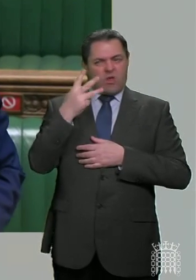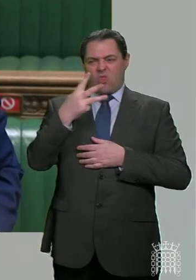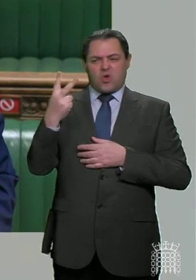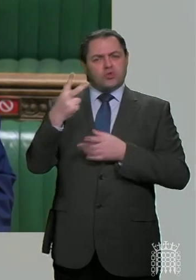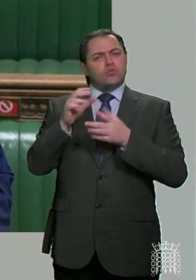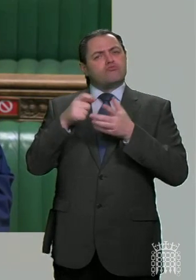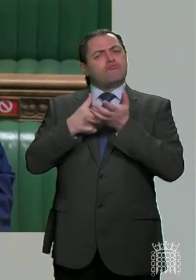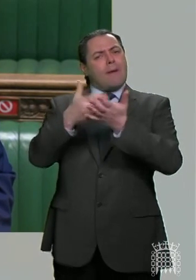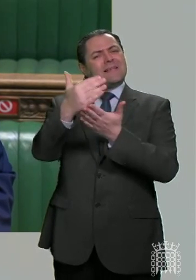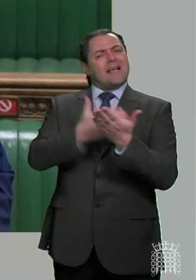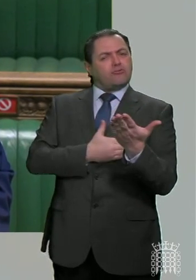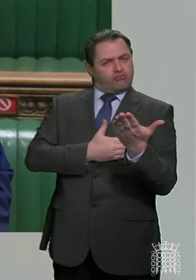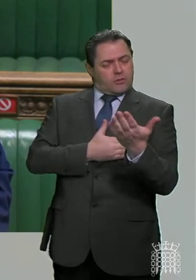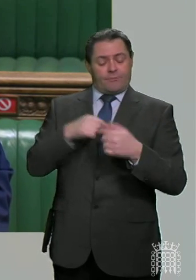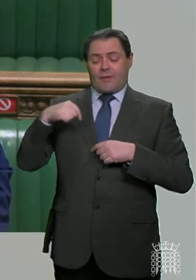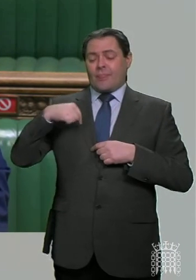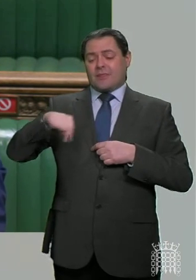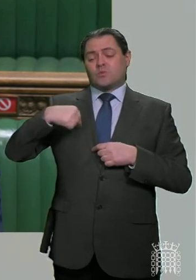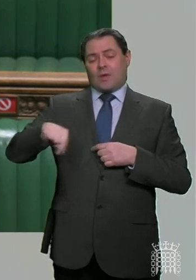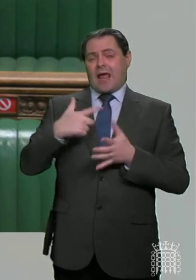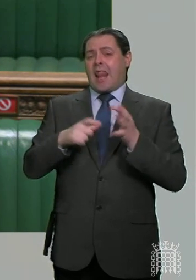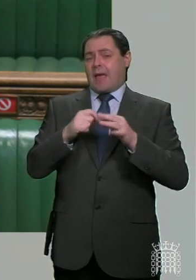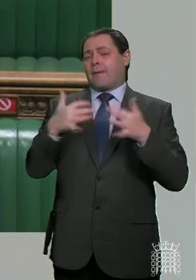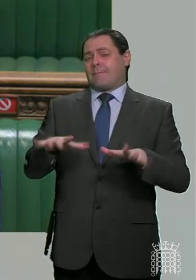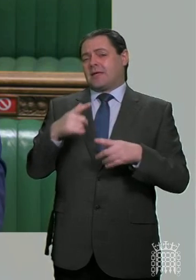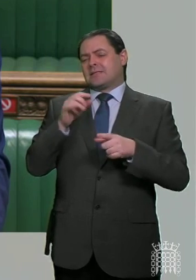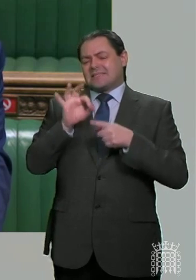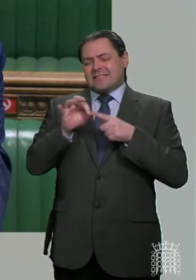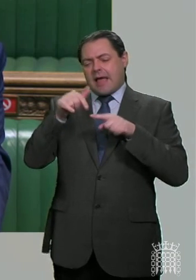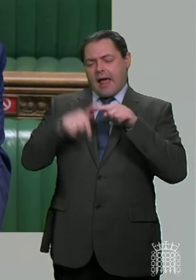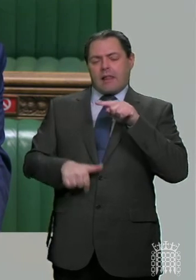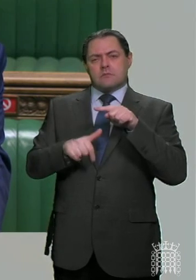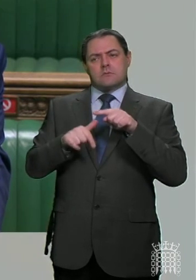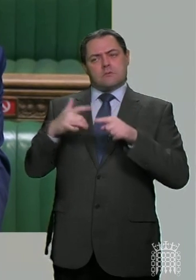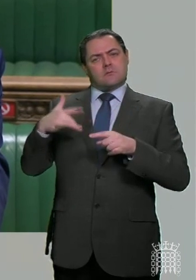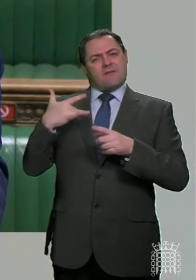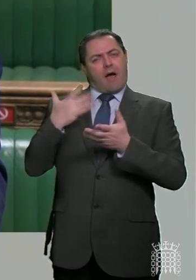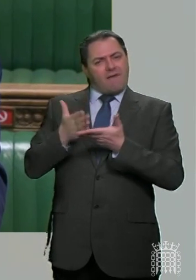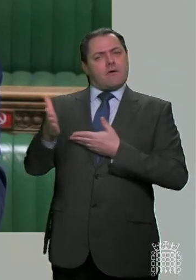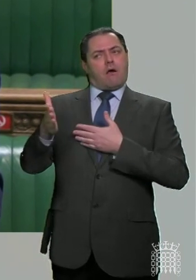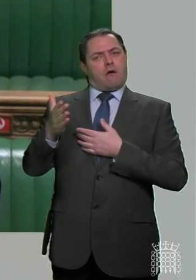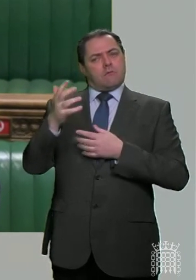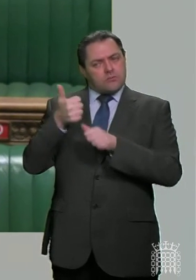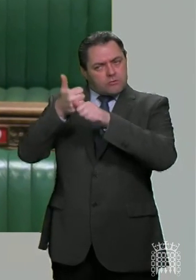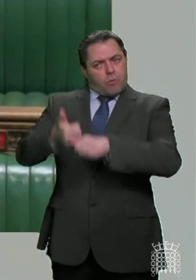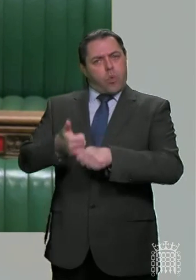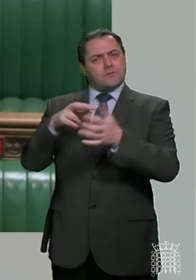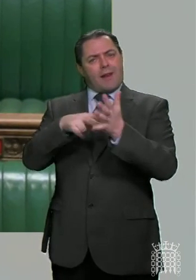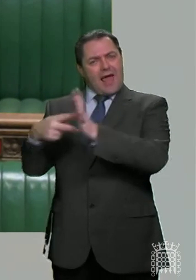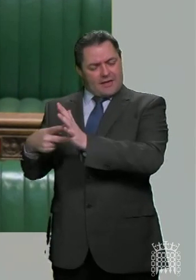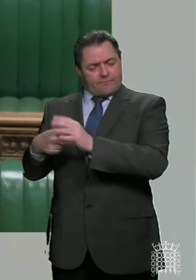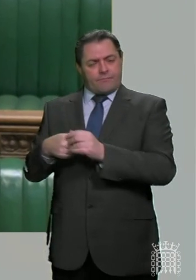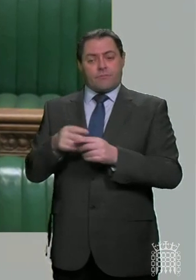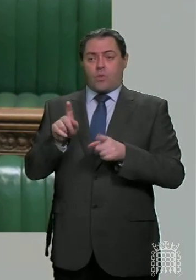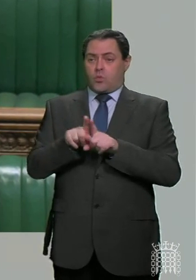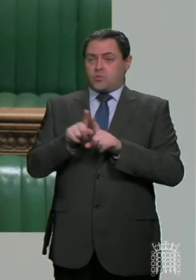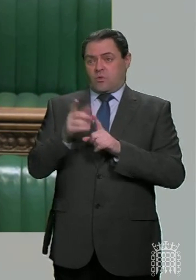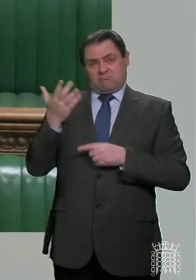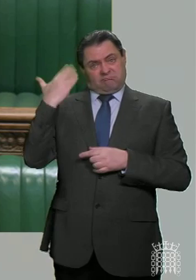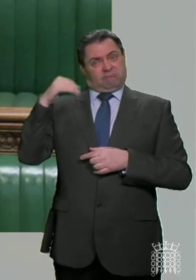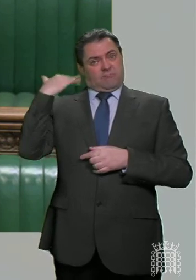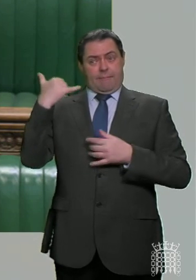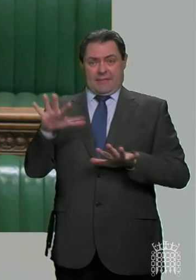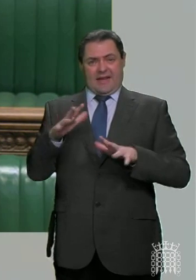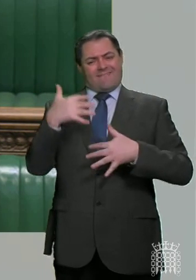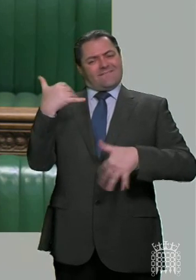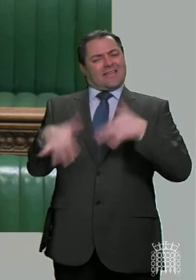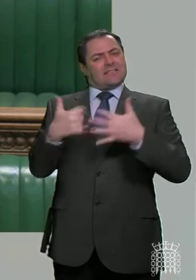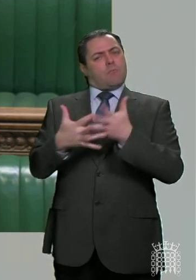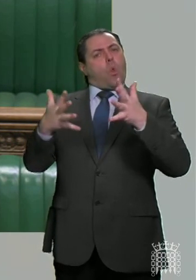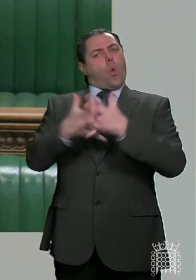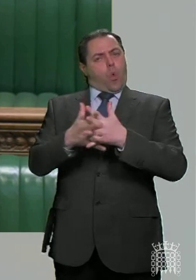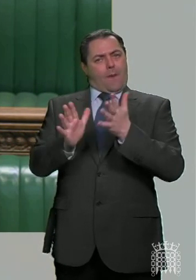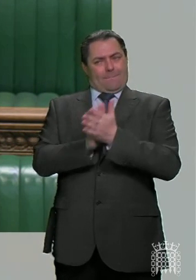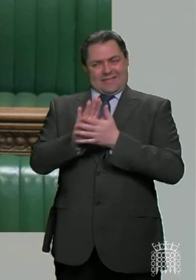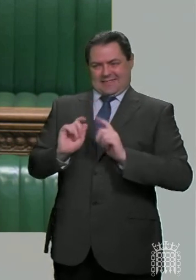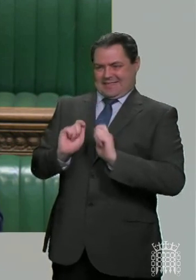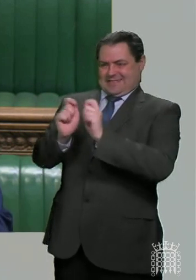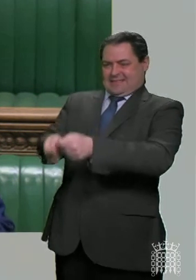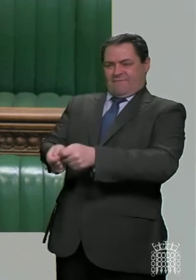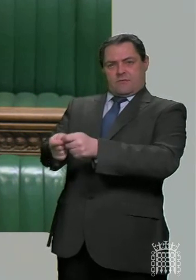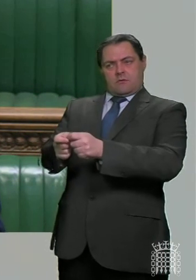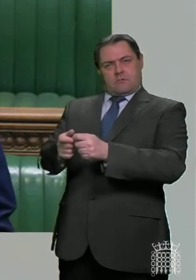This week, Labour produced a detailed survivor support plan, and five years ago I introduced a private Member’s Bill, with cross-party support, for a victims’ law to give legally enforceable rights to victims.